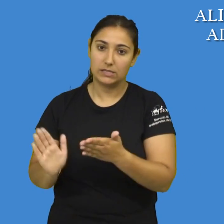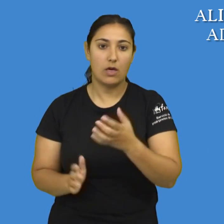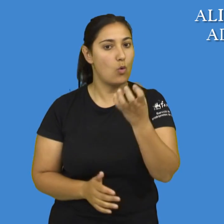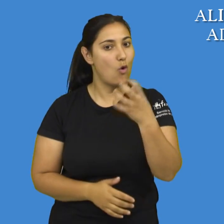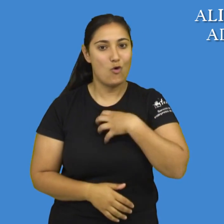comer